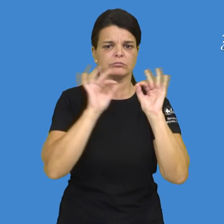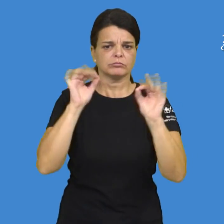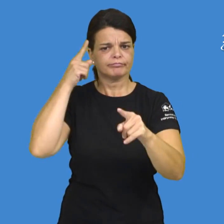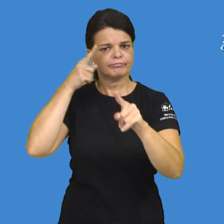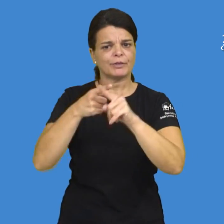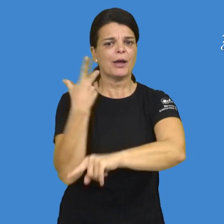objetivo